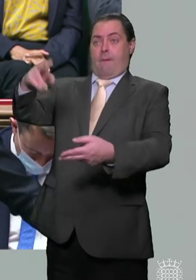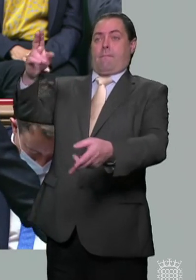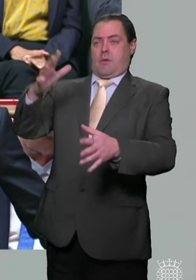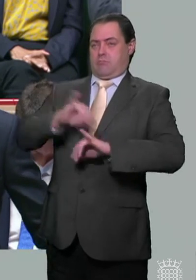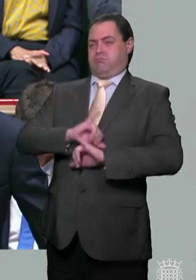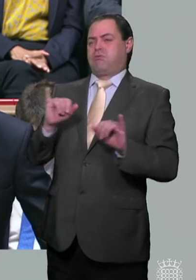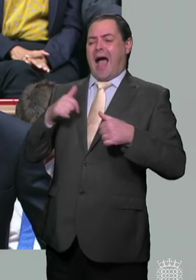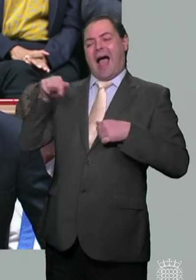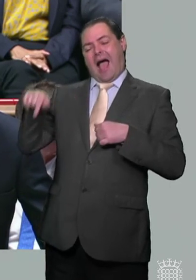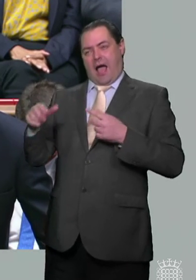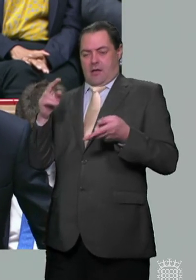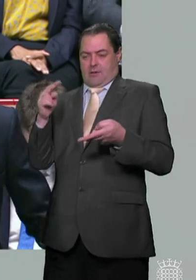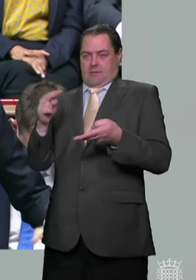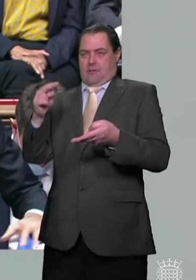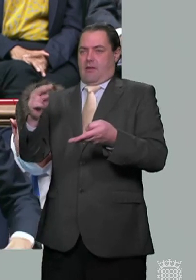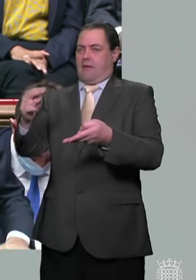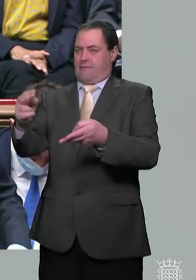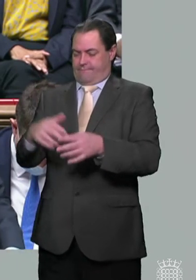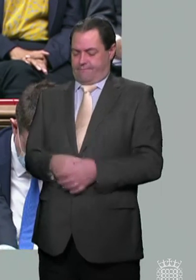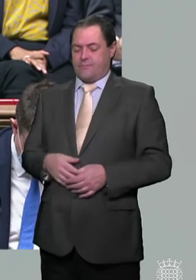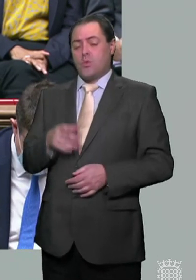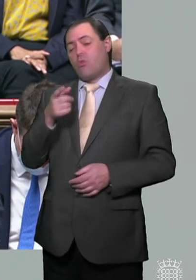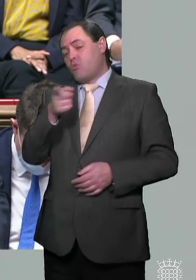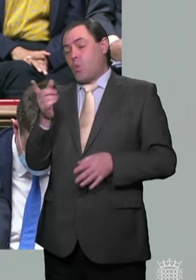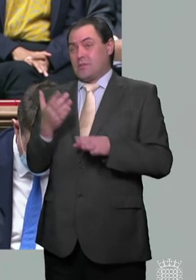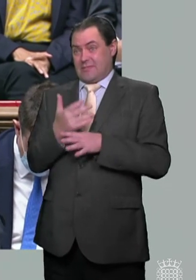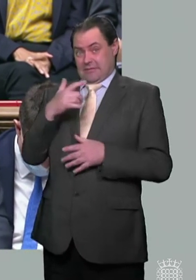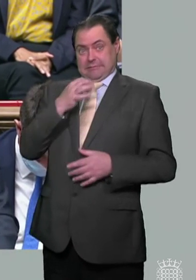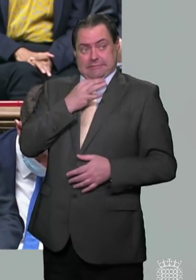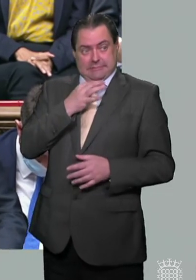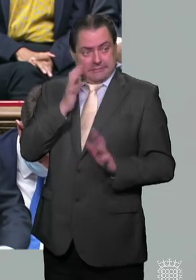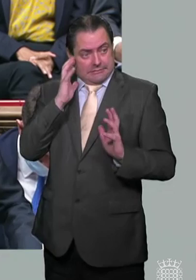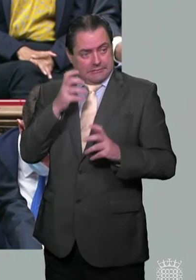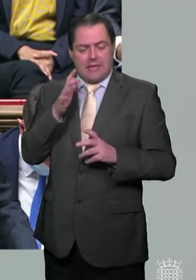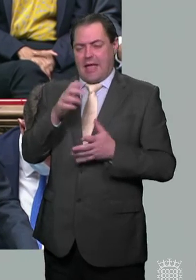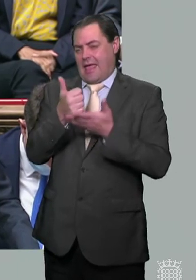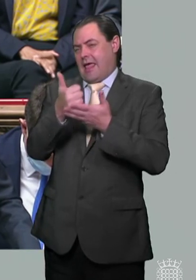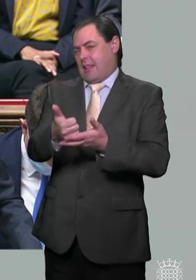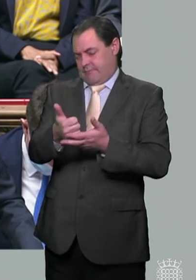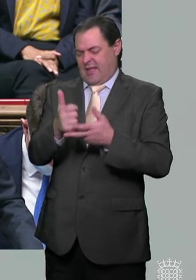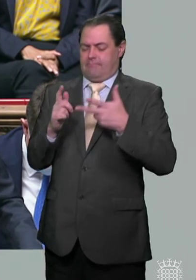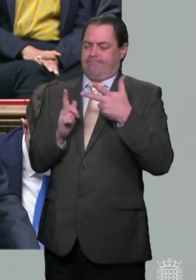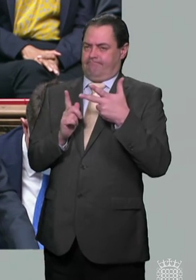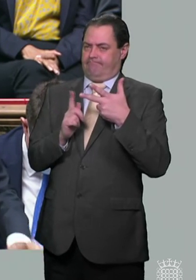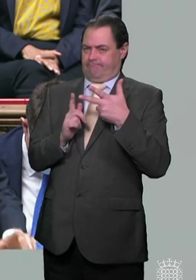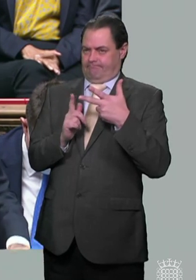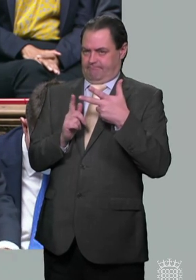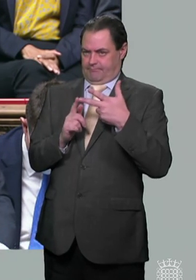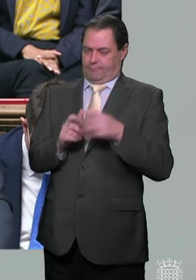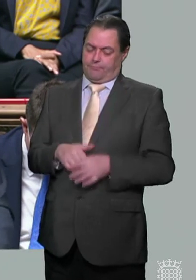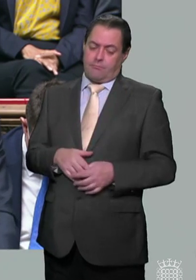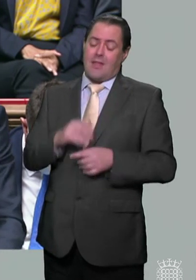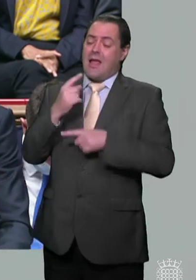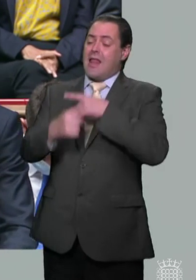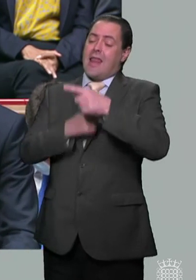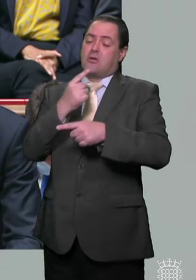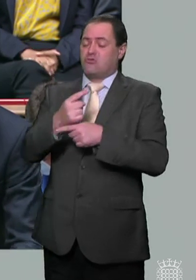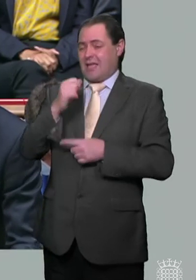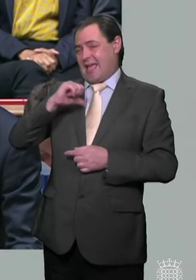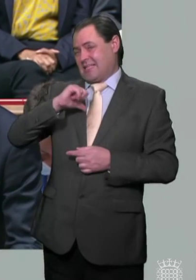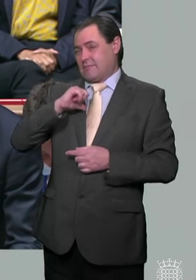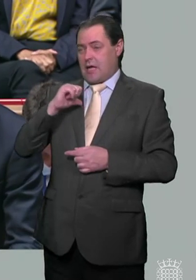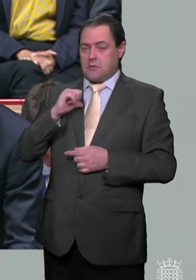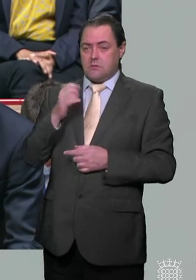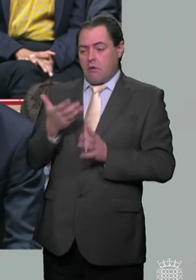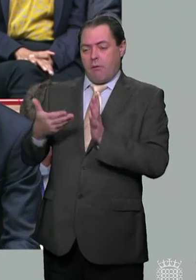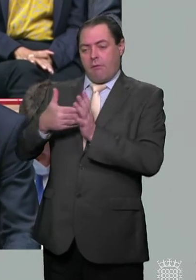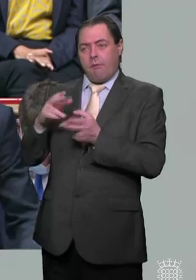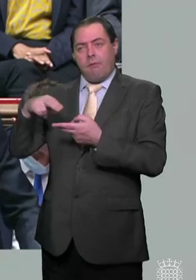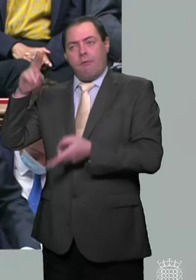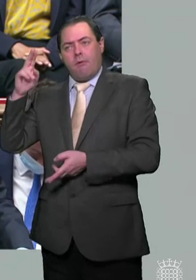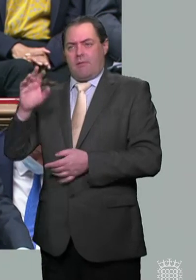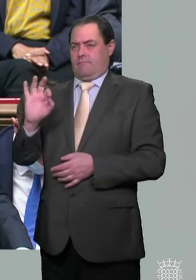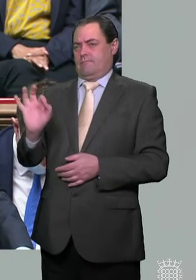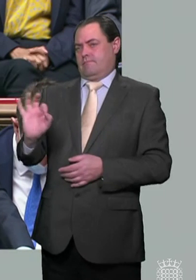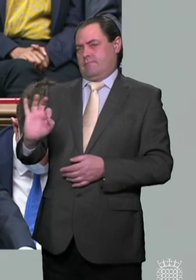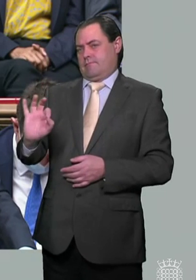I want to help those businesses right now, so our third step is that next year’s planned increase in the multiplier will be cancelled.